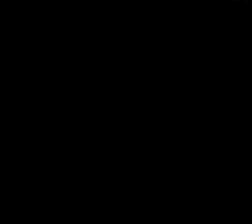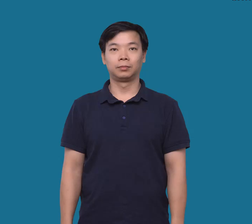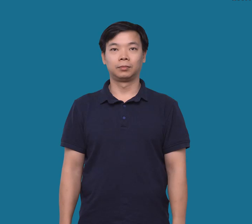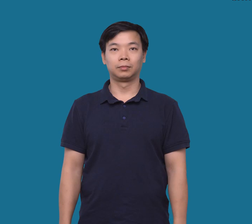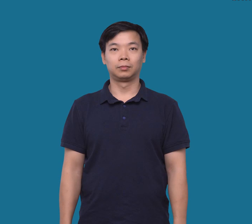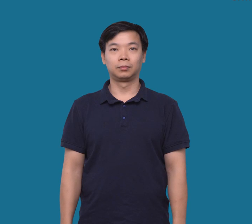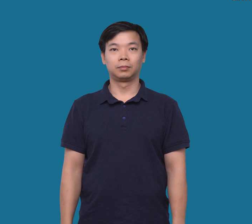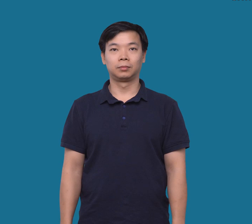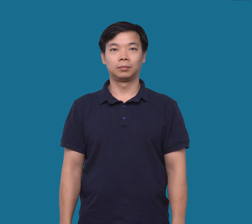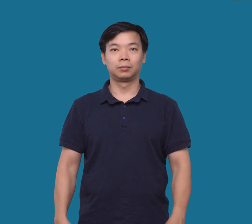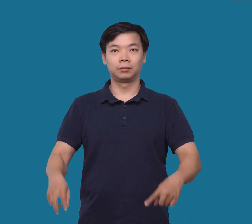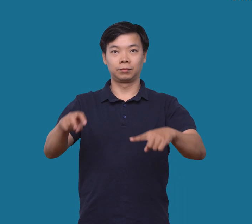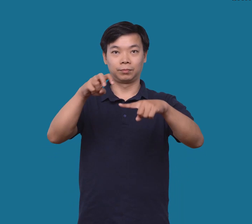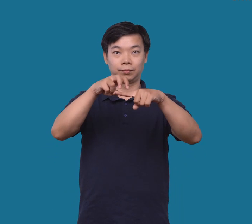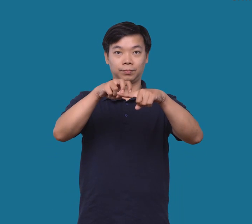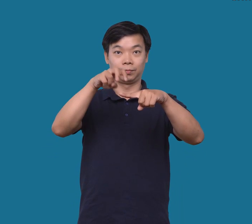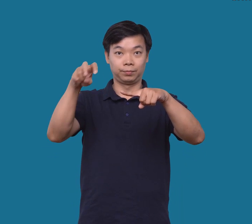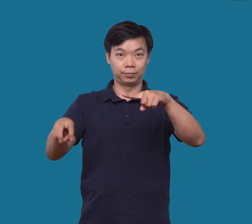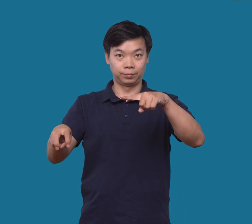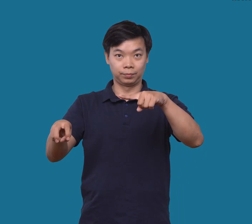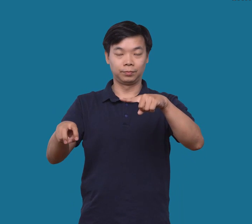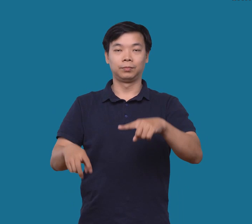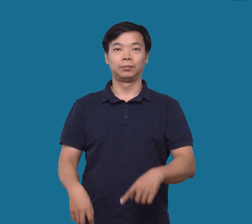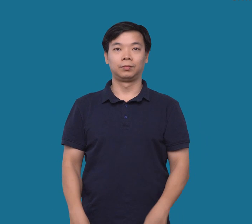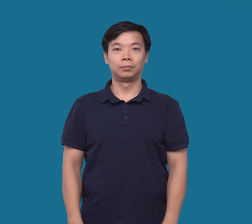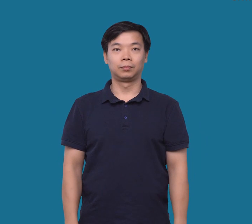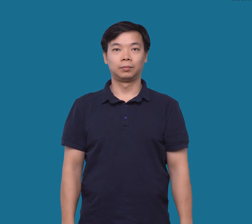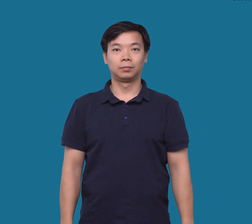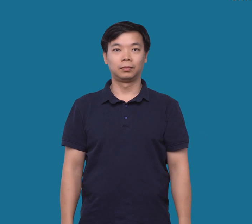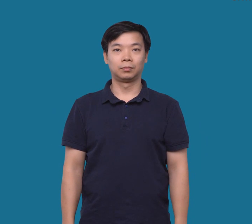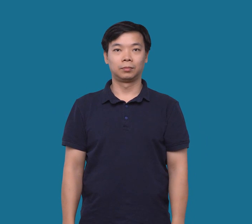chim chuyền cành